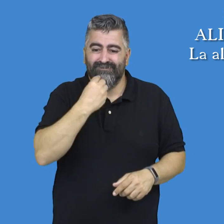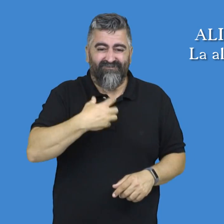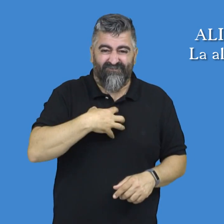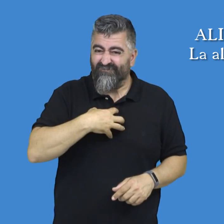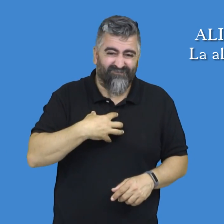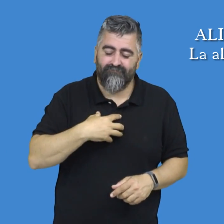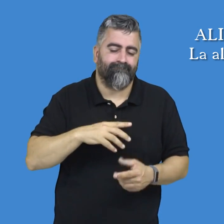poder